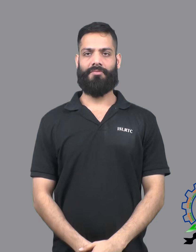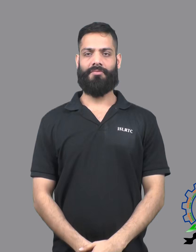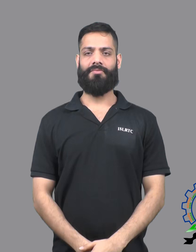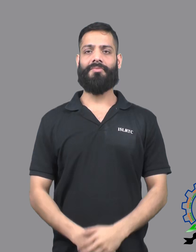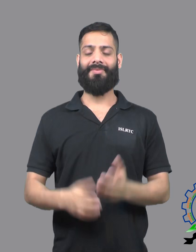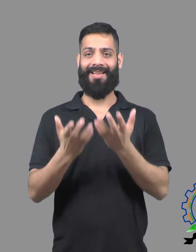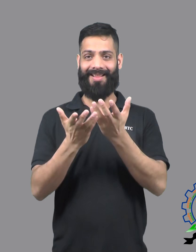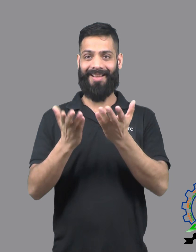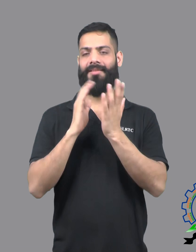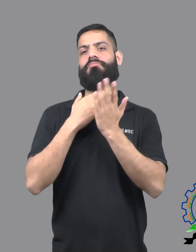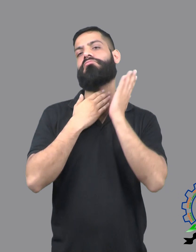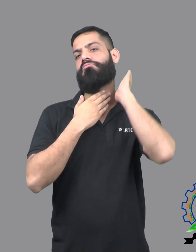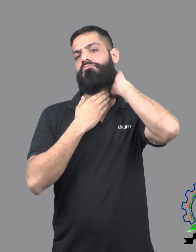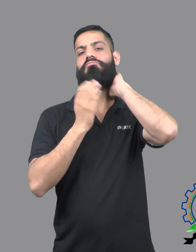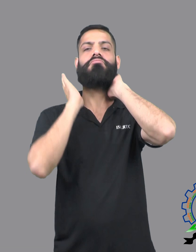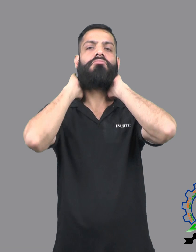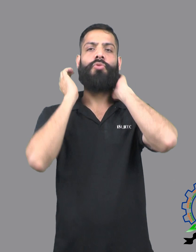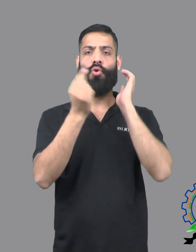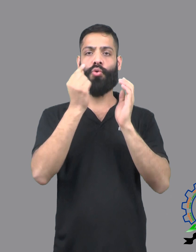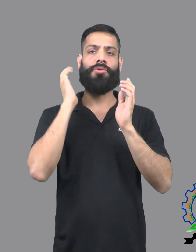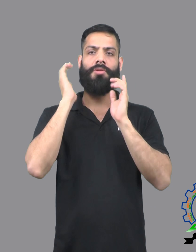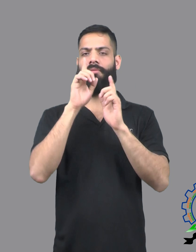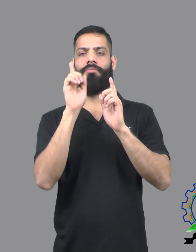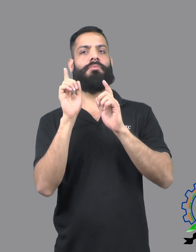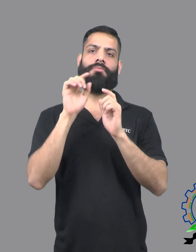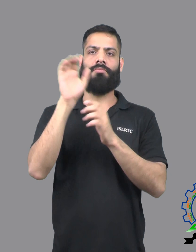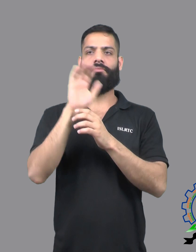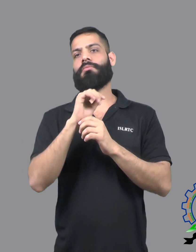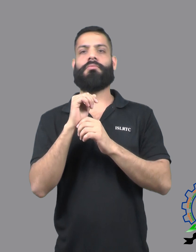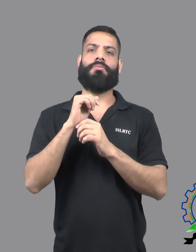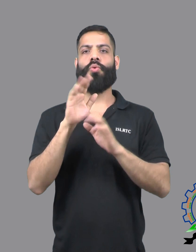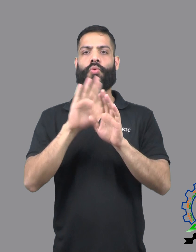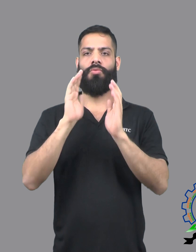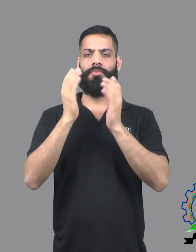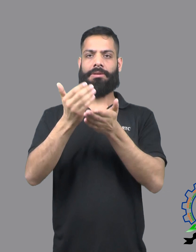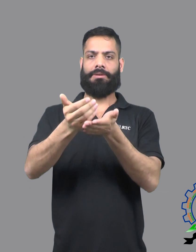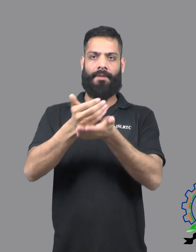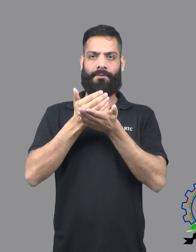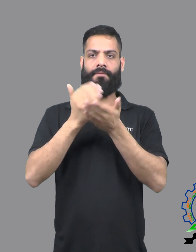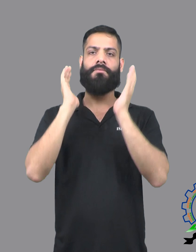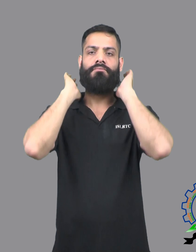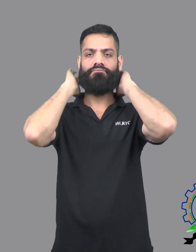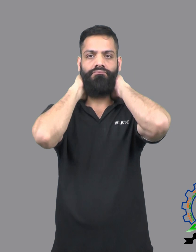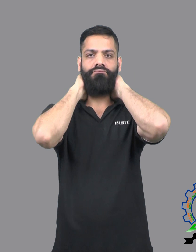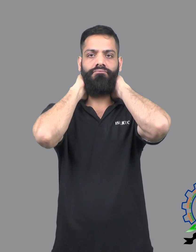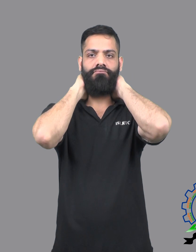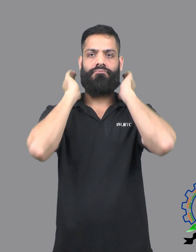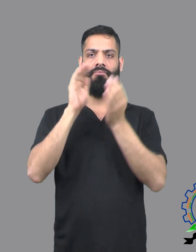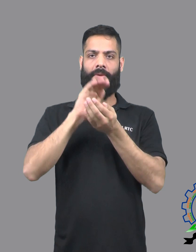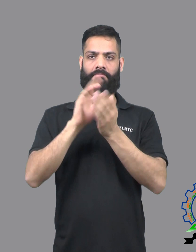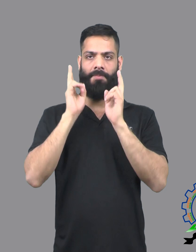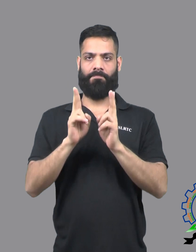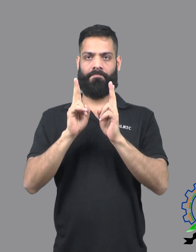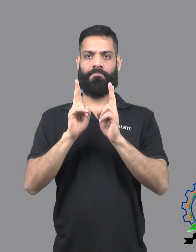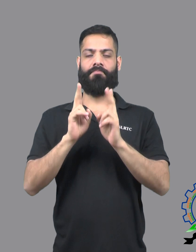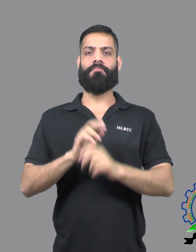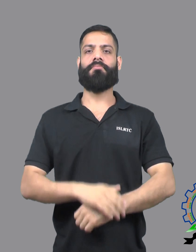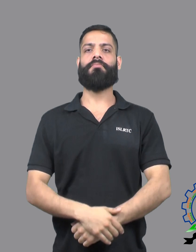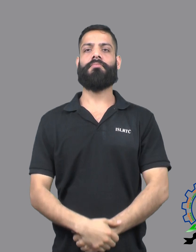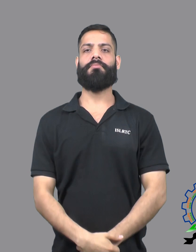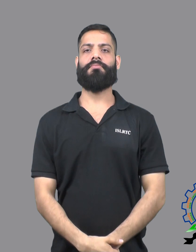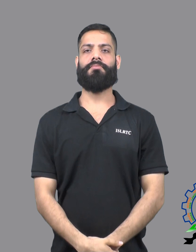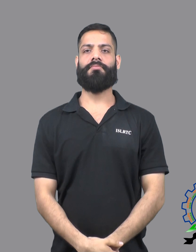Cervical Traction